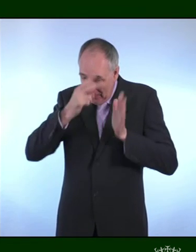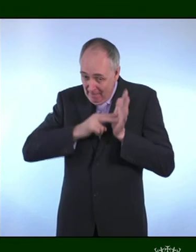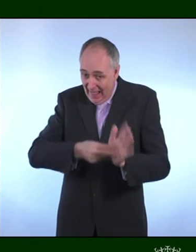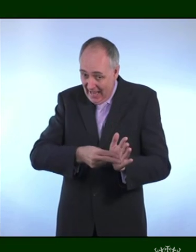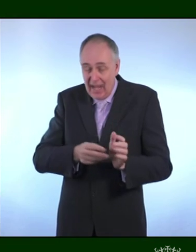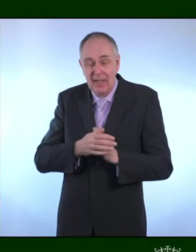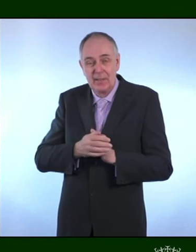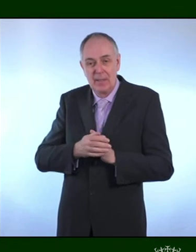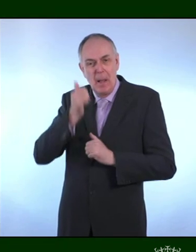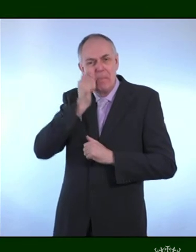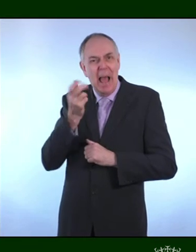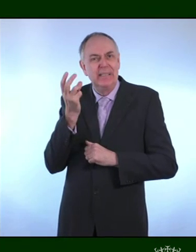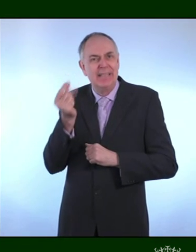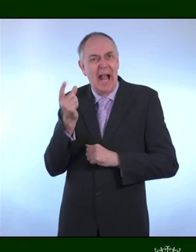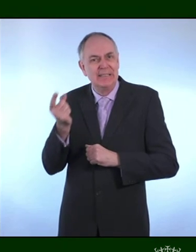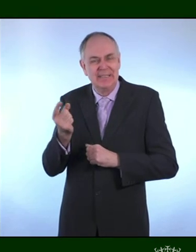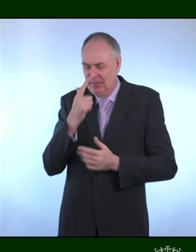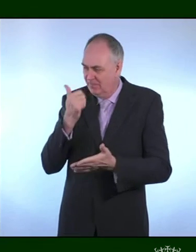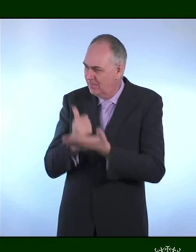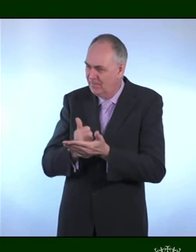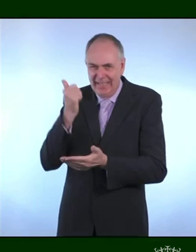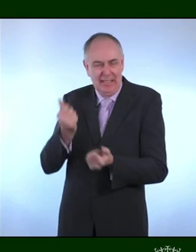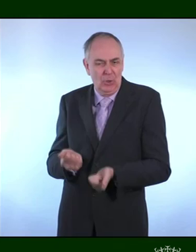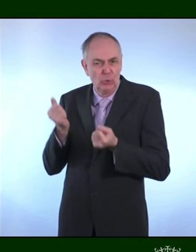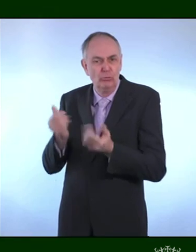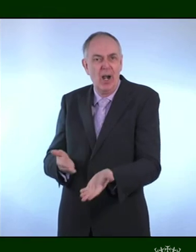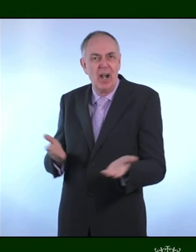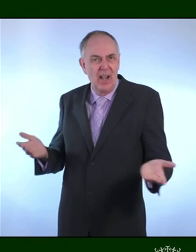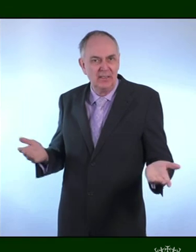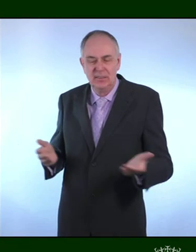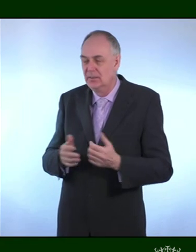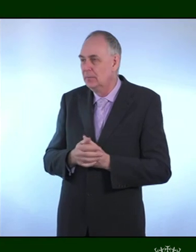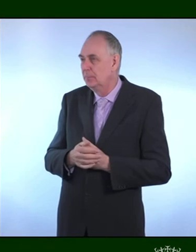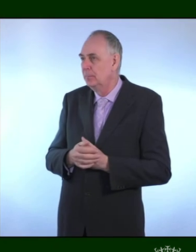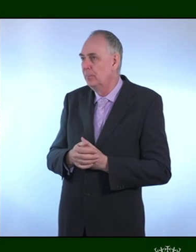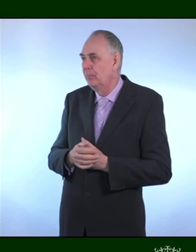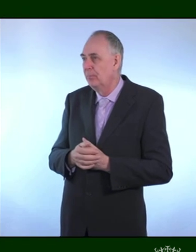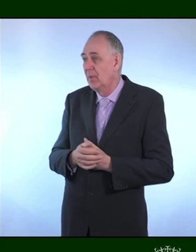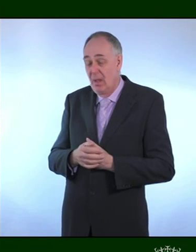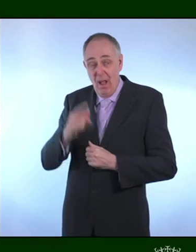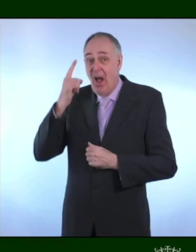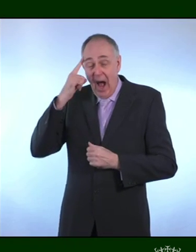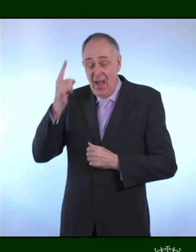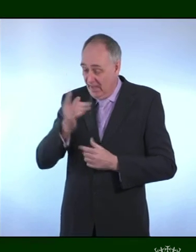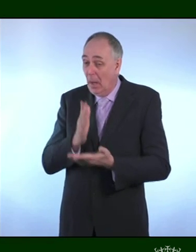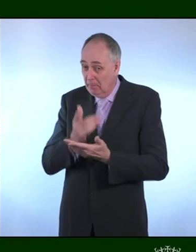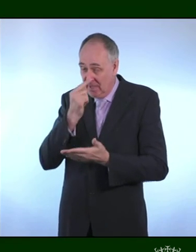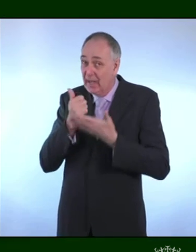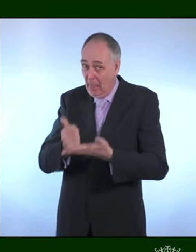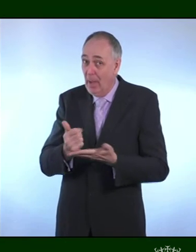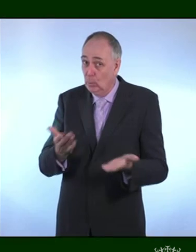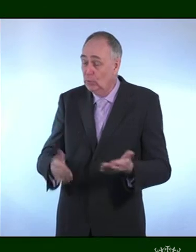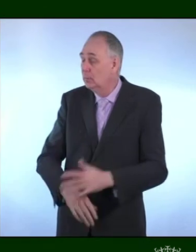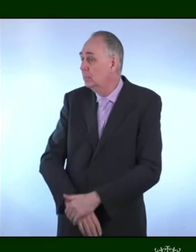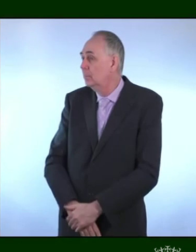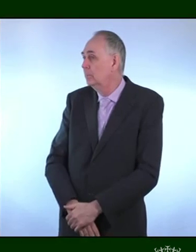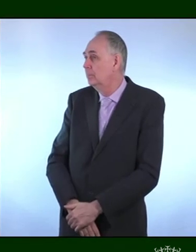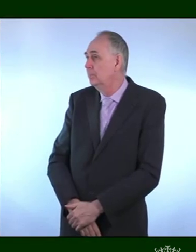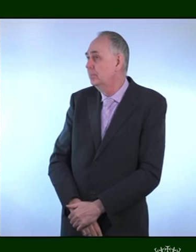Black cab drivers are a fantastic, unsung service and I believe that they can certainly rise to this challenge.